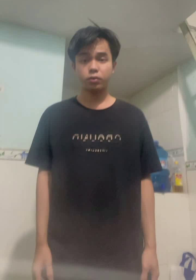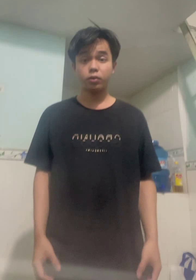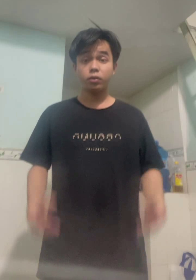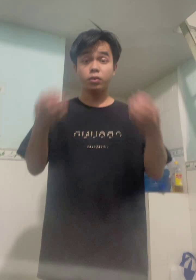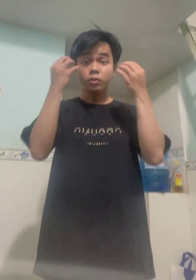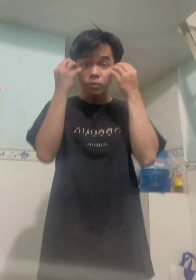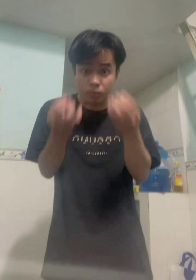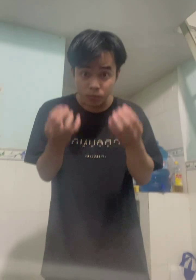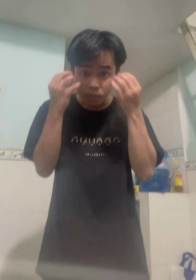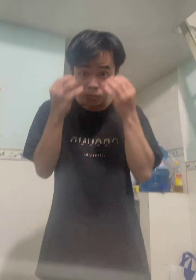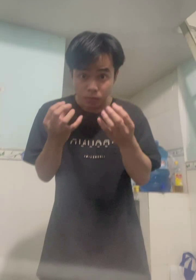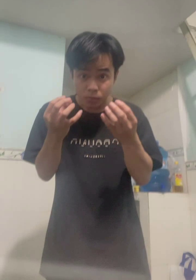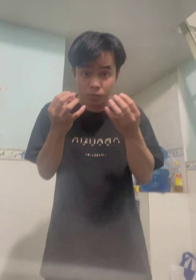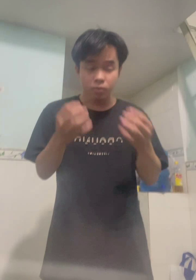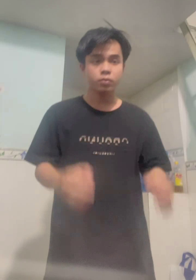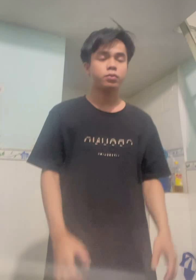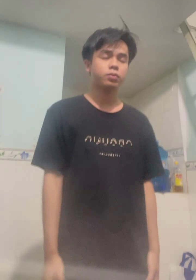ngac nhien